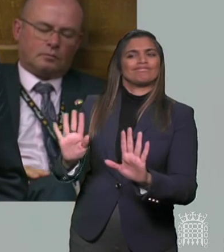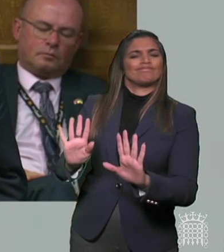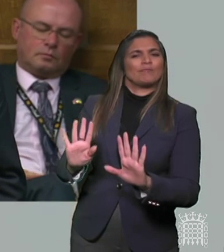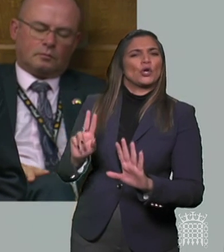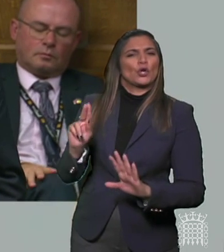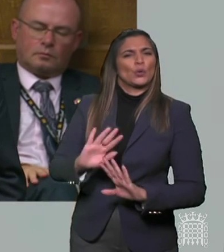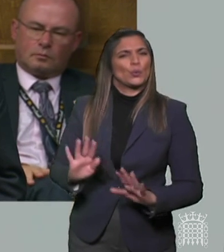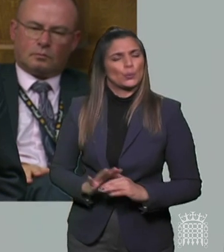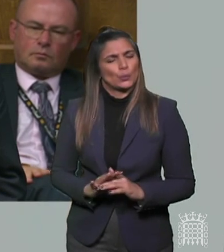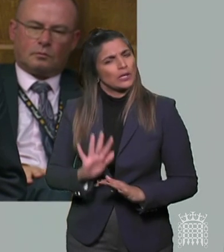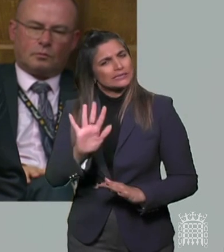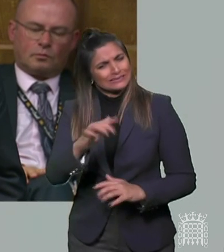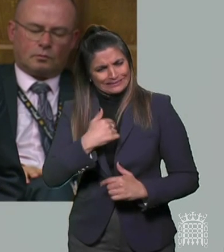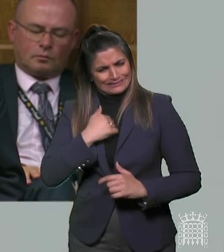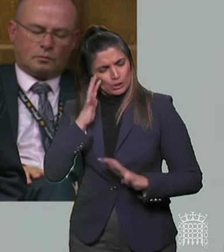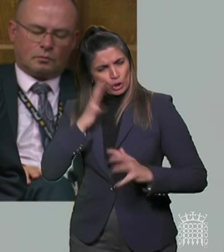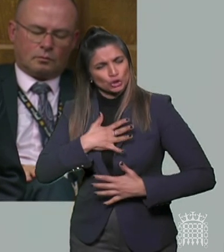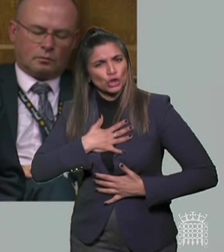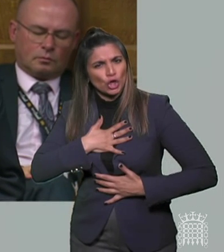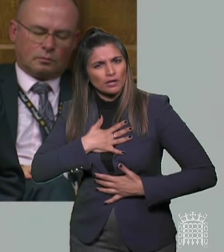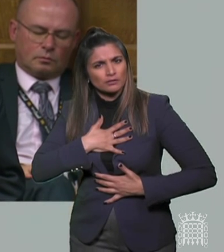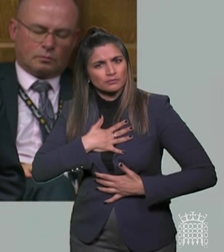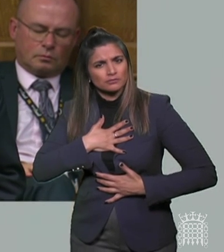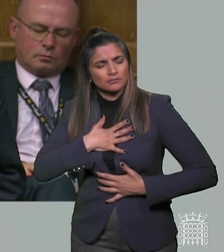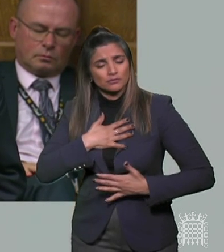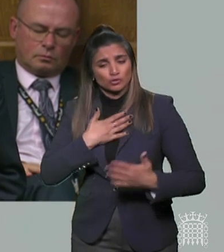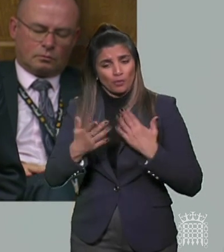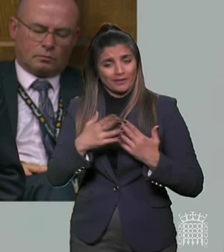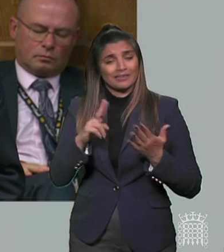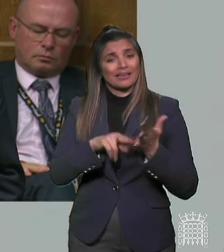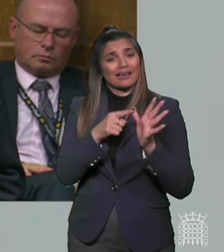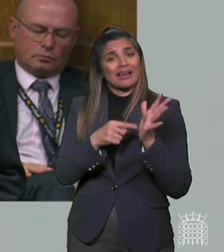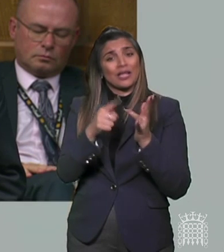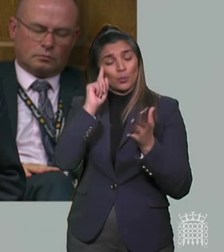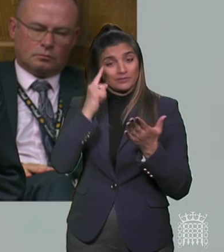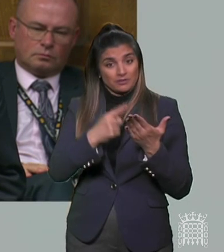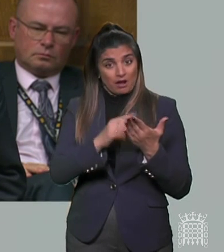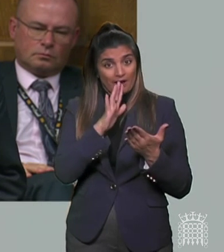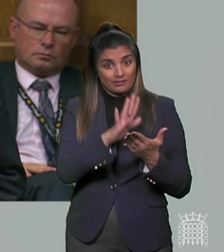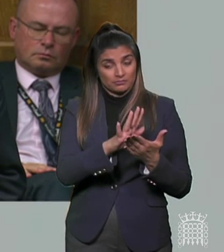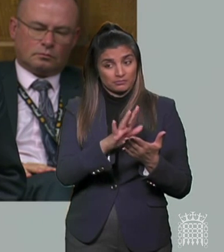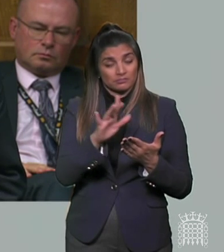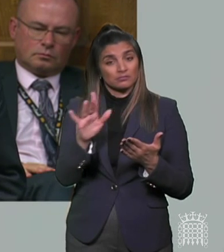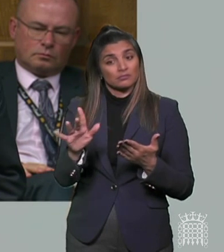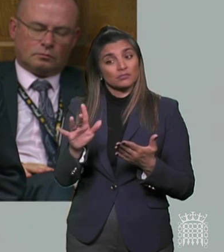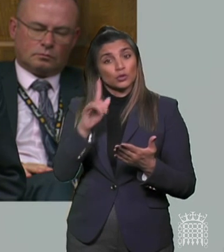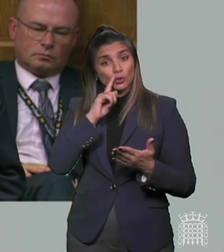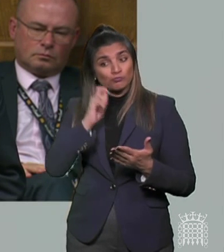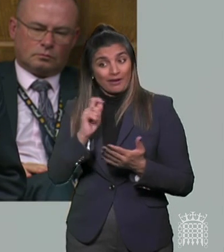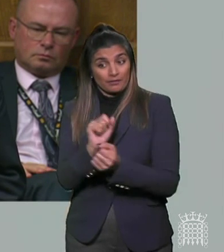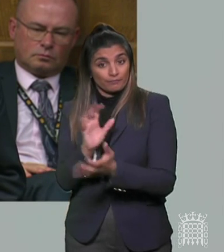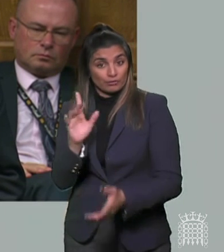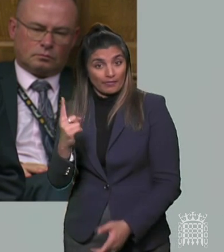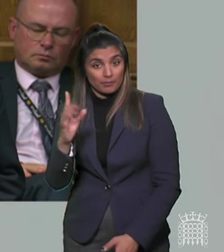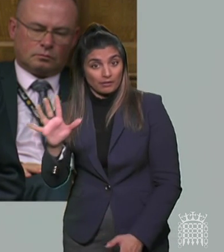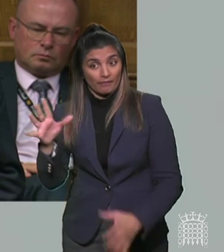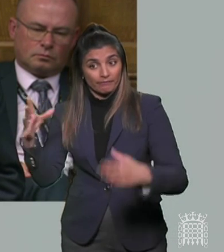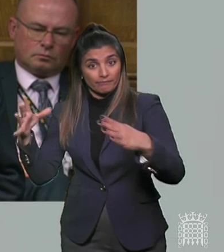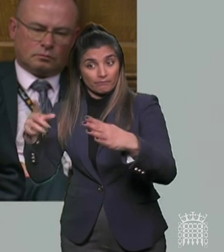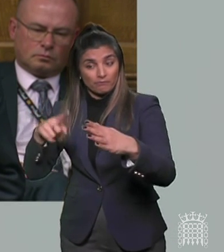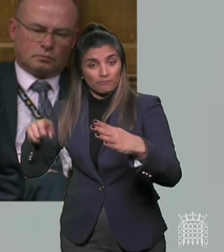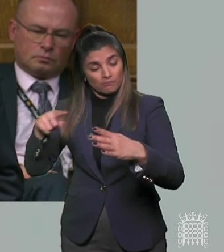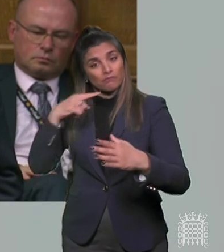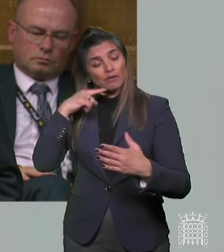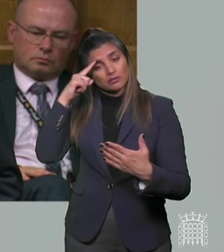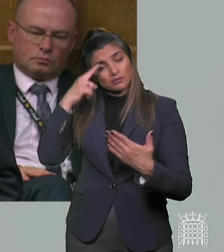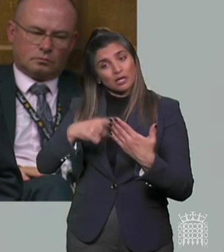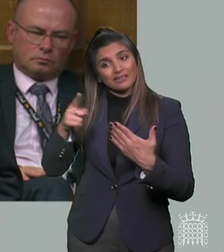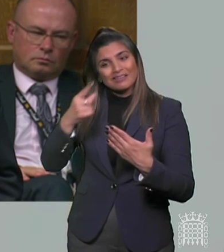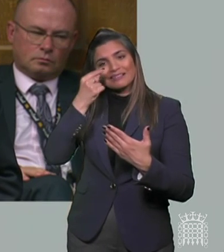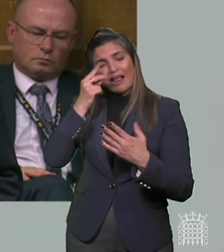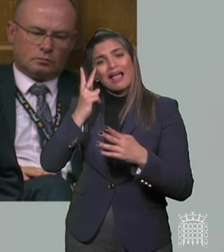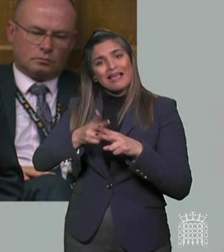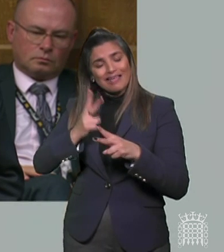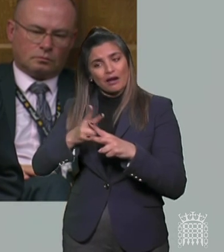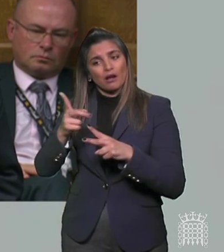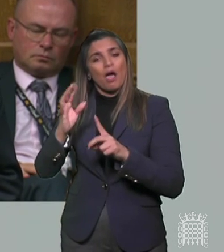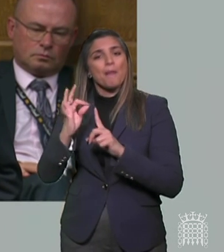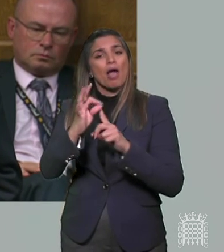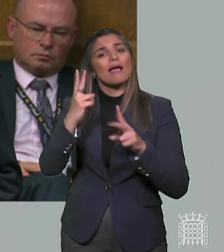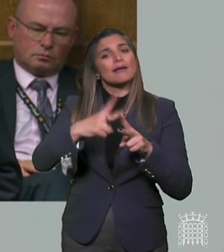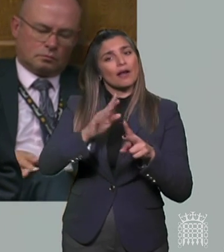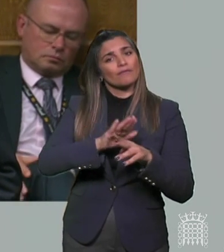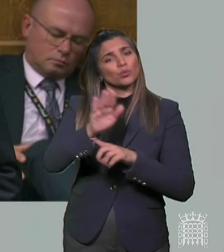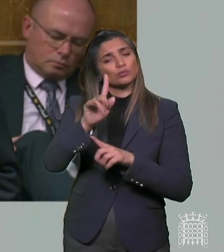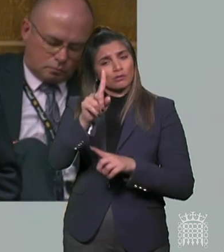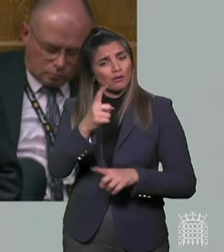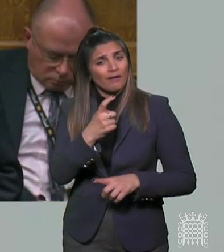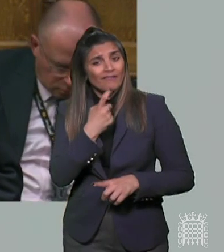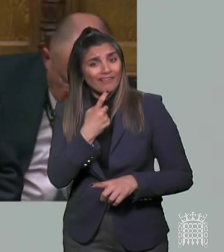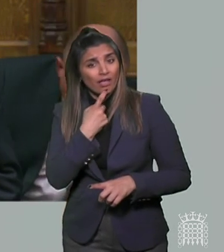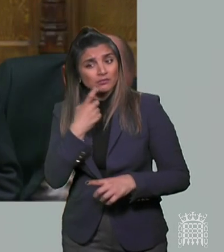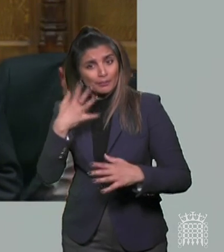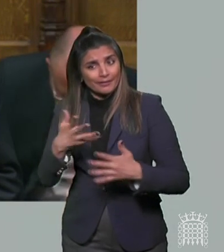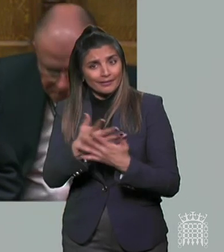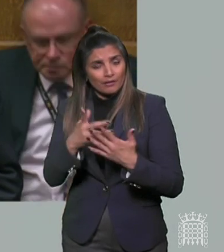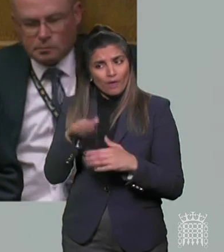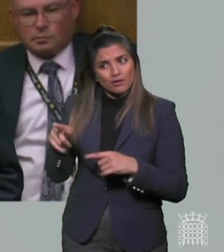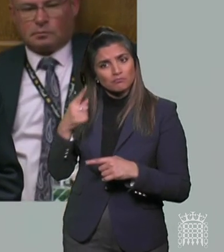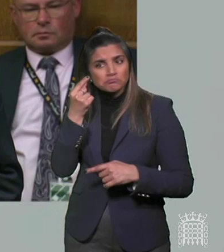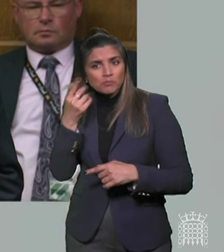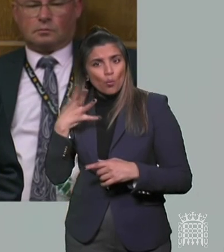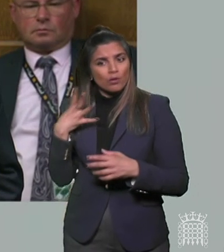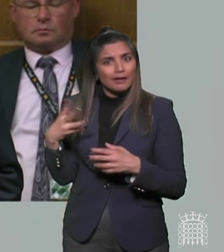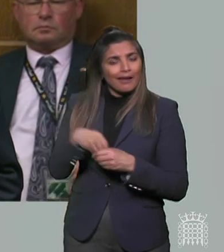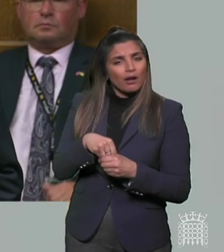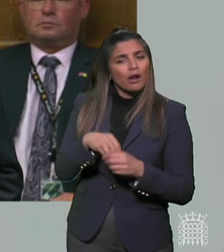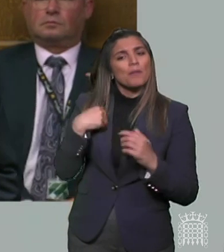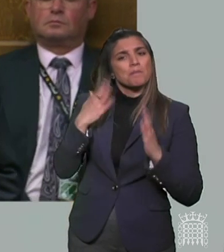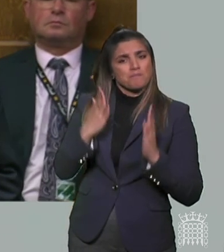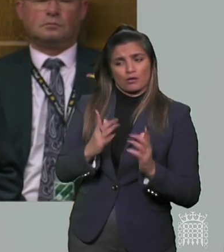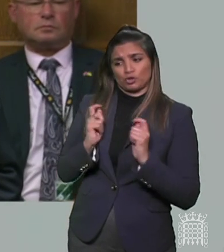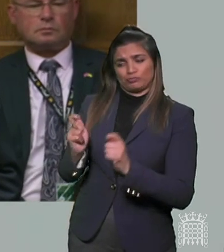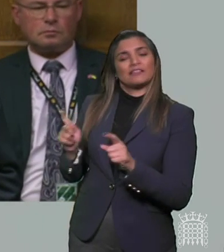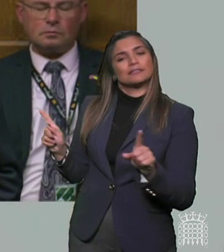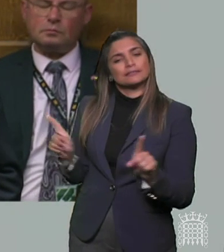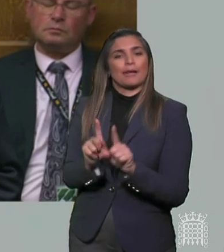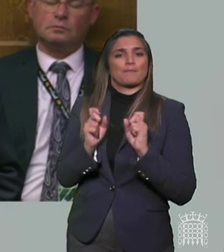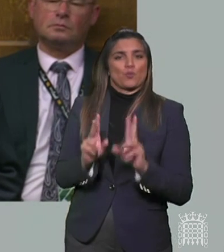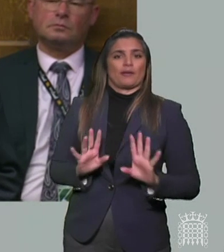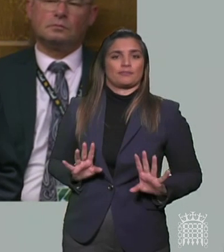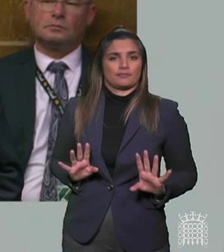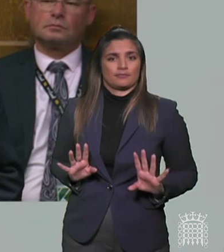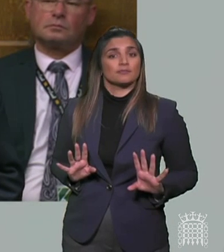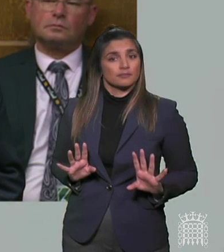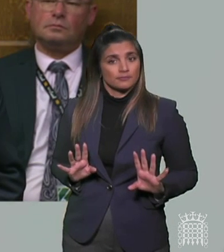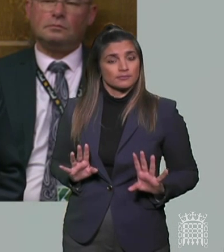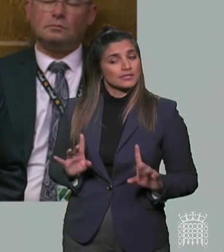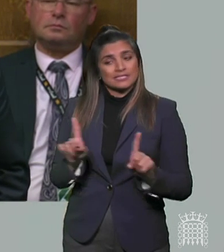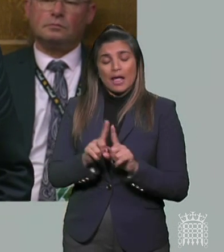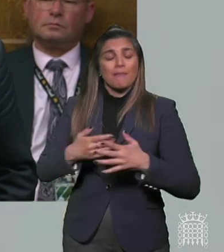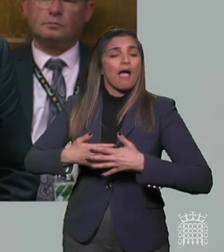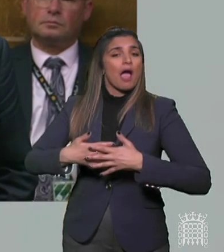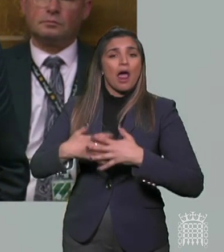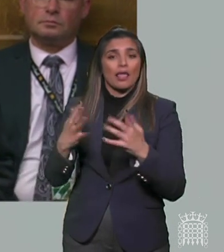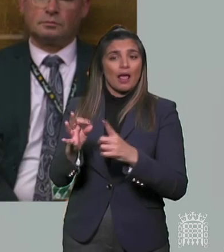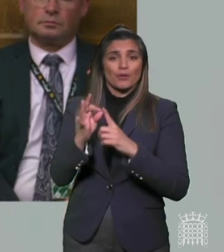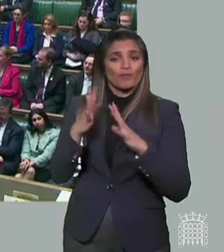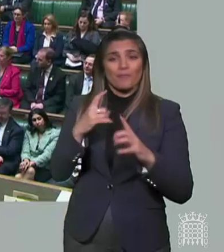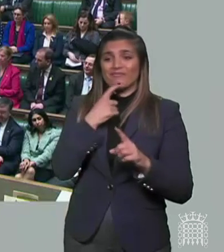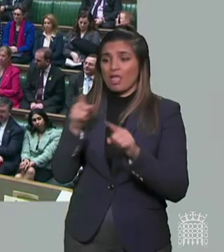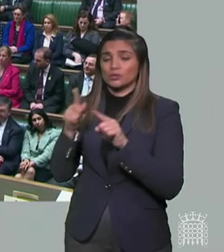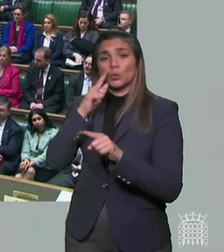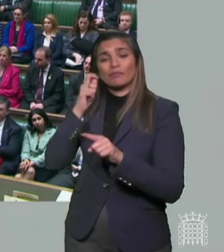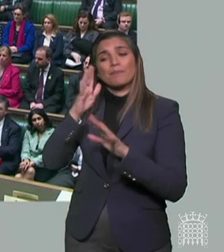My concern now is, no matter what they decide, it remains their absolute right as a free nation and a free people to make such an application in the future, and, noticing that Finland is talking about becoming a member, we treat them in exactly the same way we would an application from Finland.